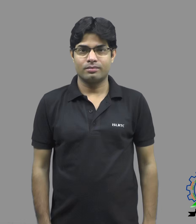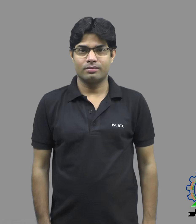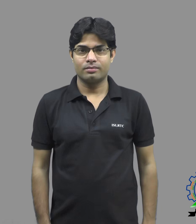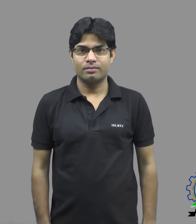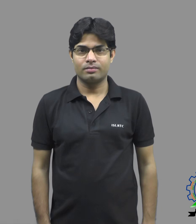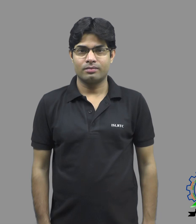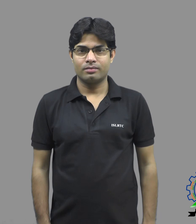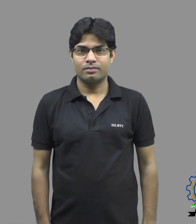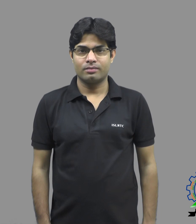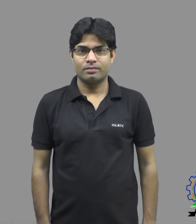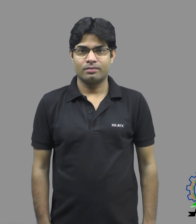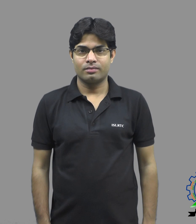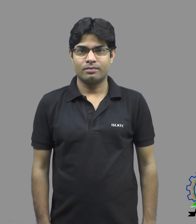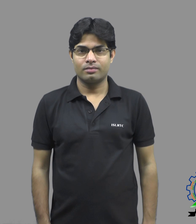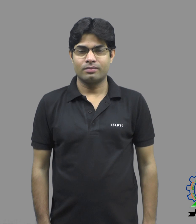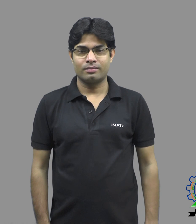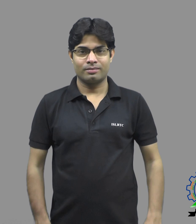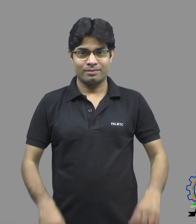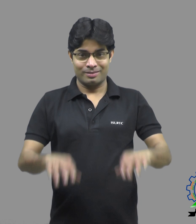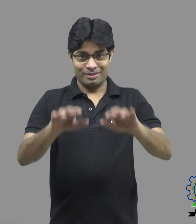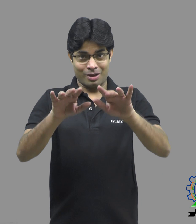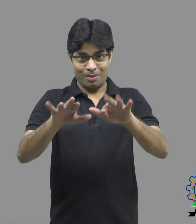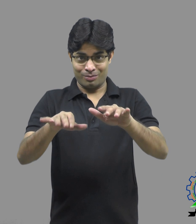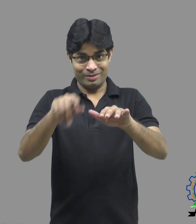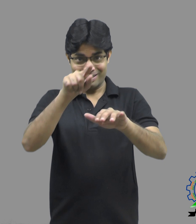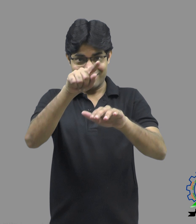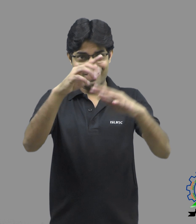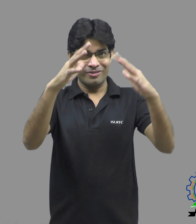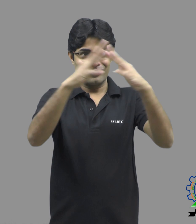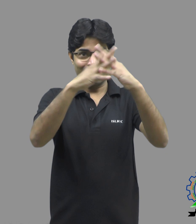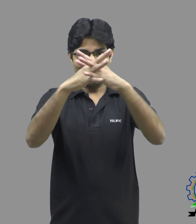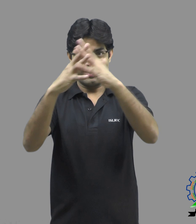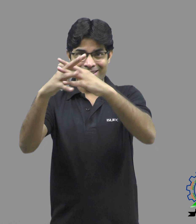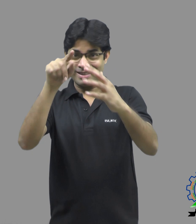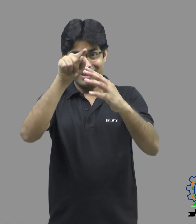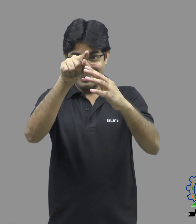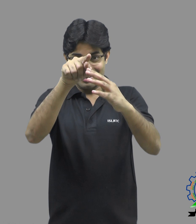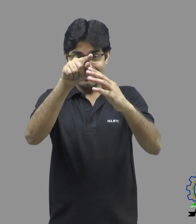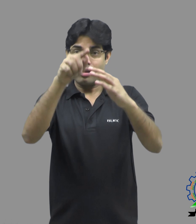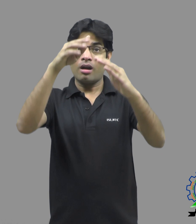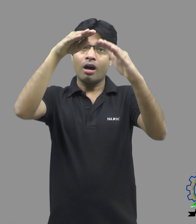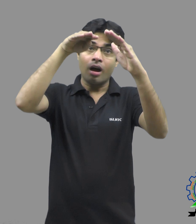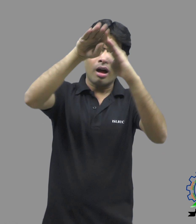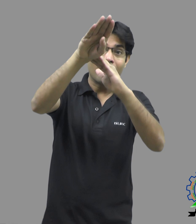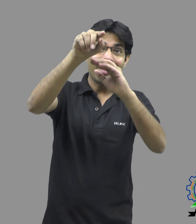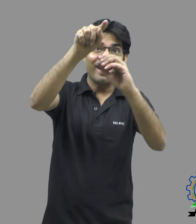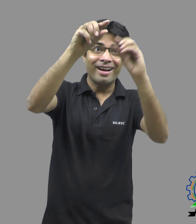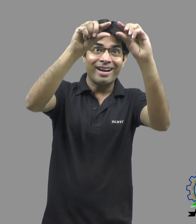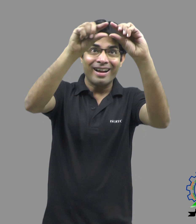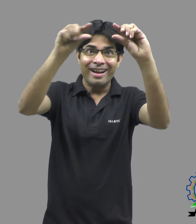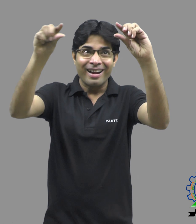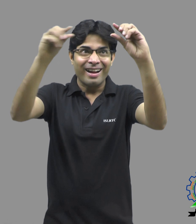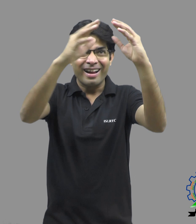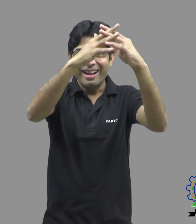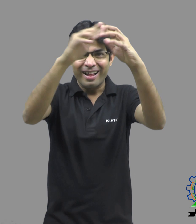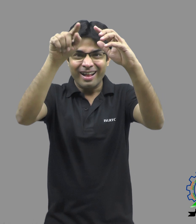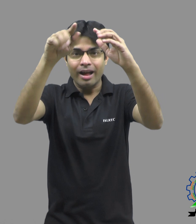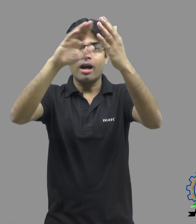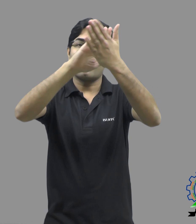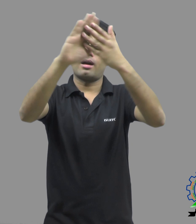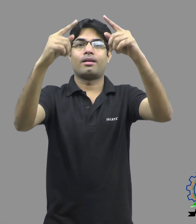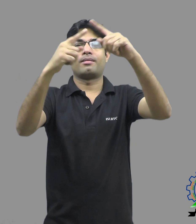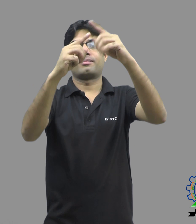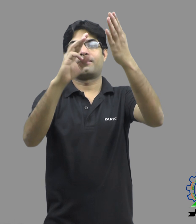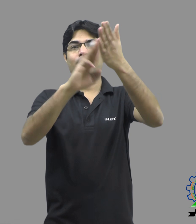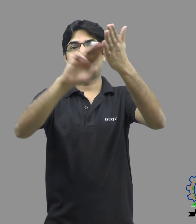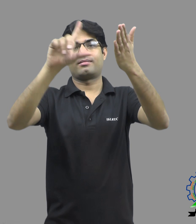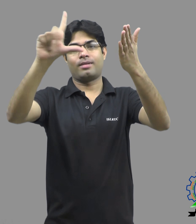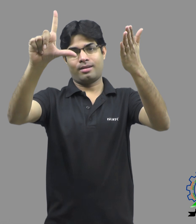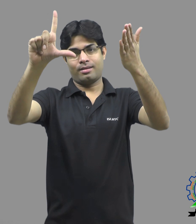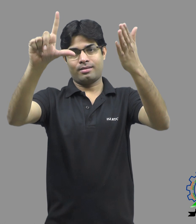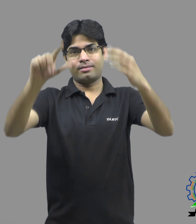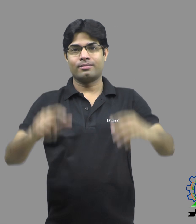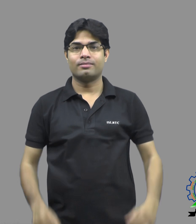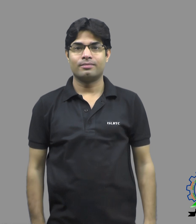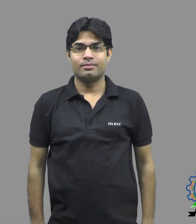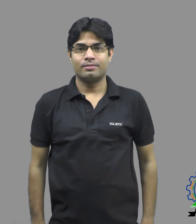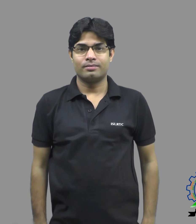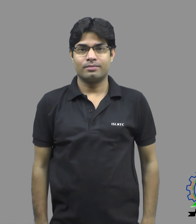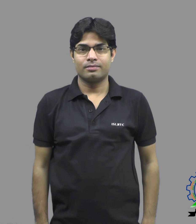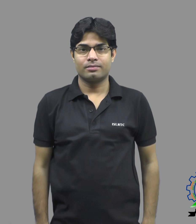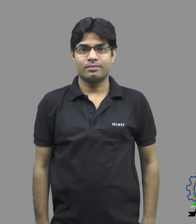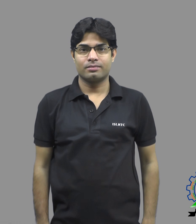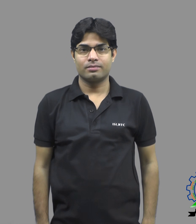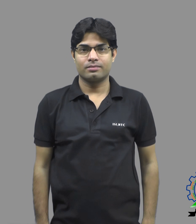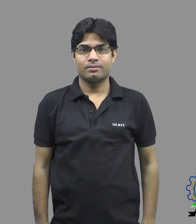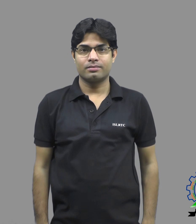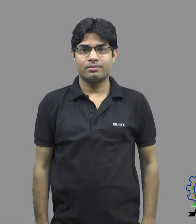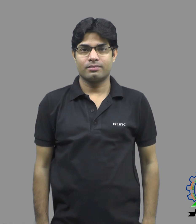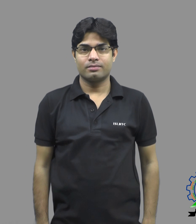Html